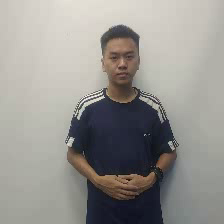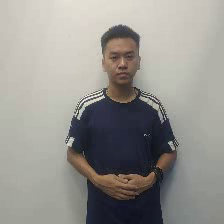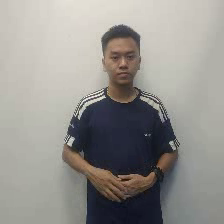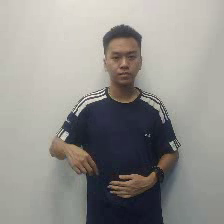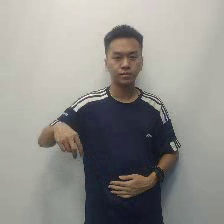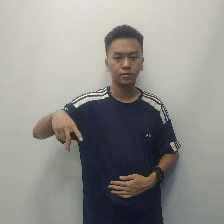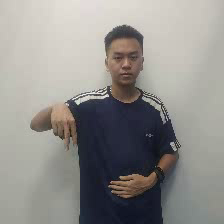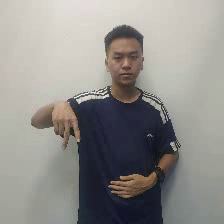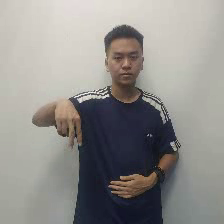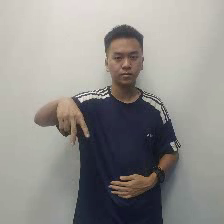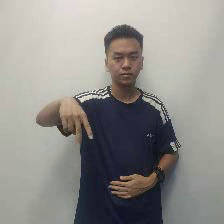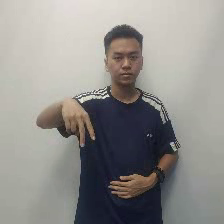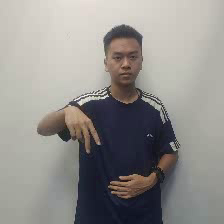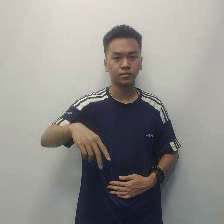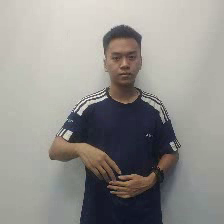Đi